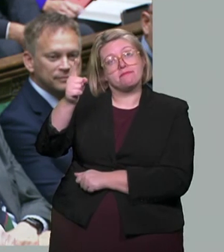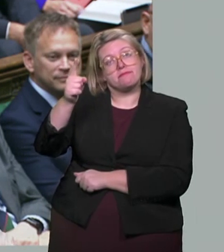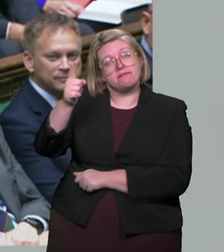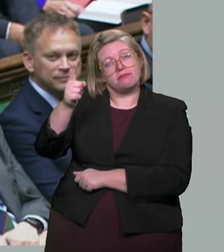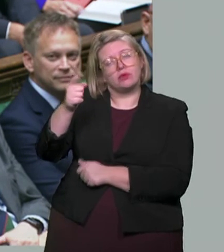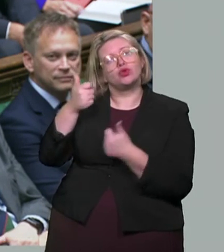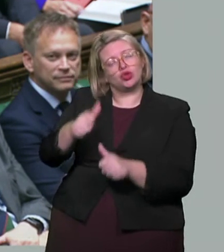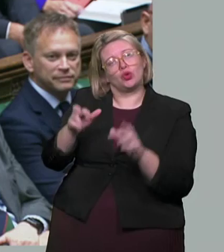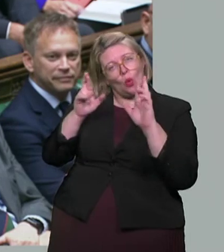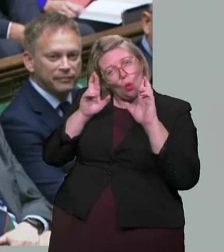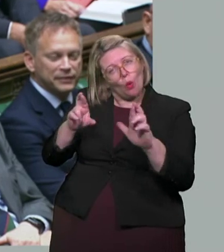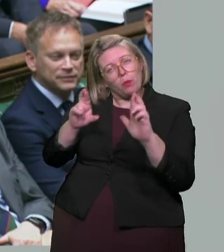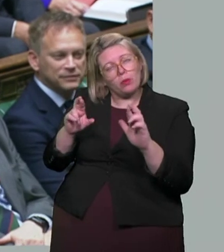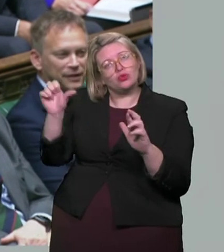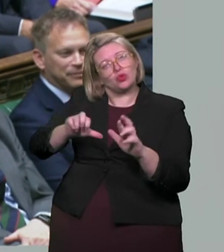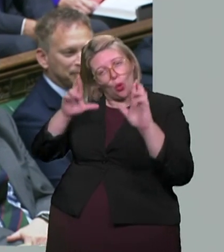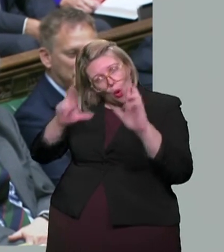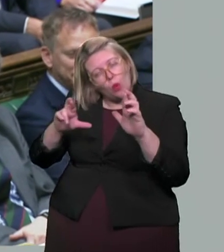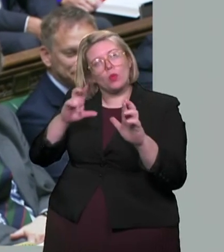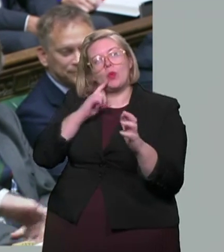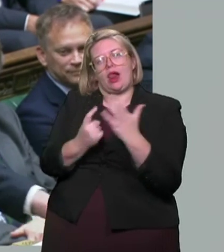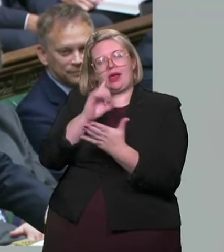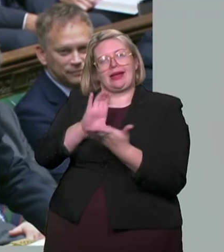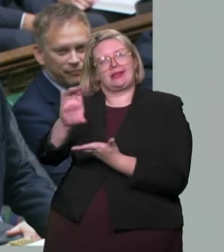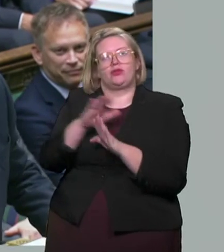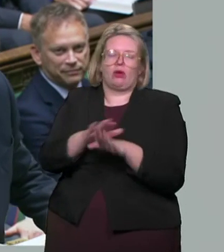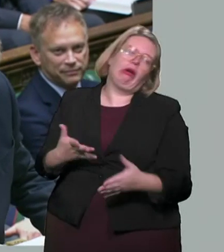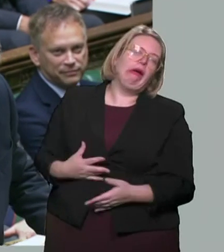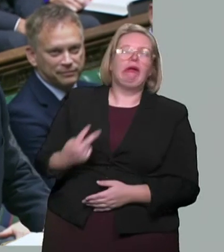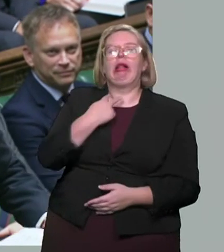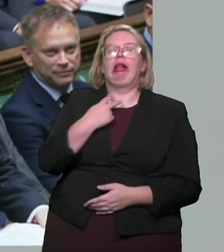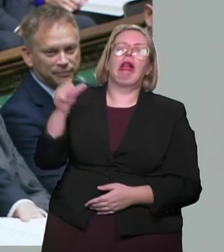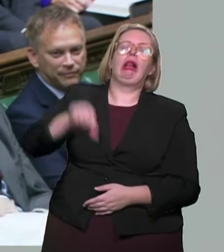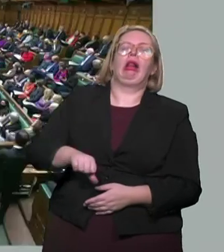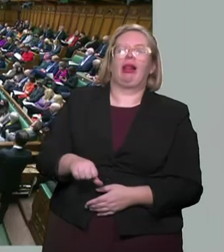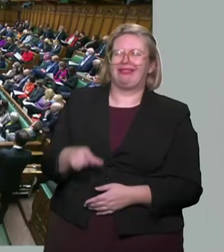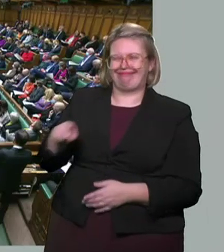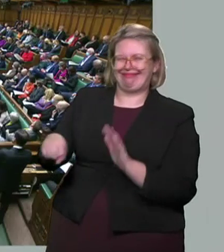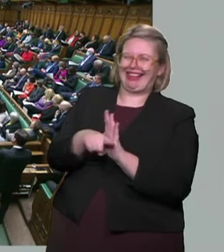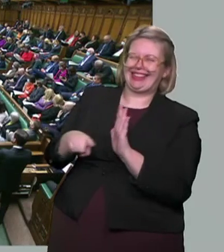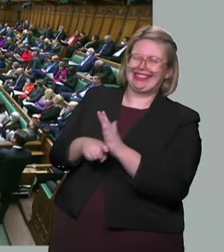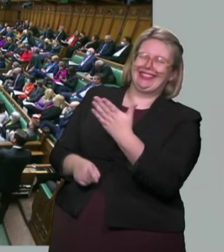He should keep hope alive rather than spreading gloom in the way that he does.